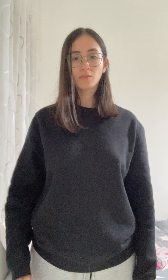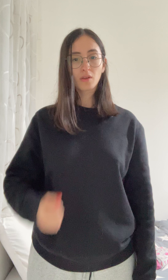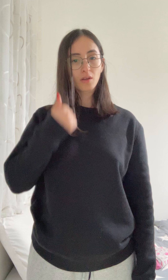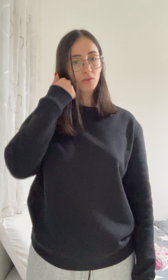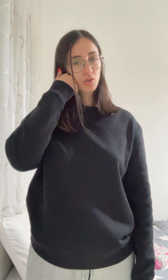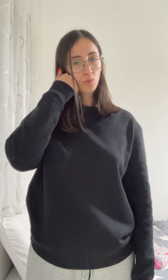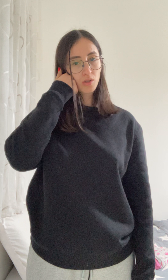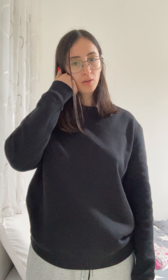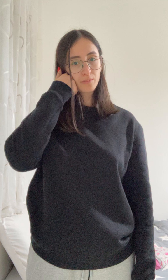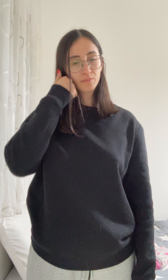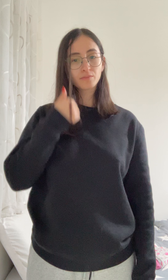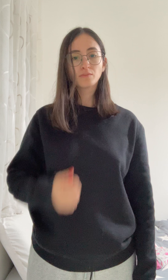שירותים